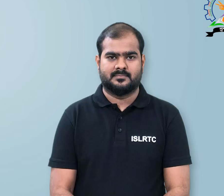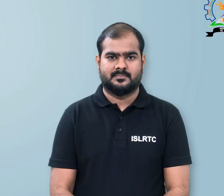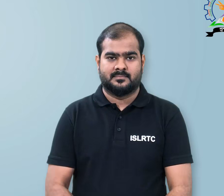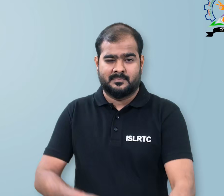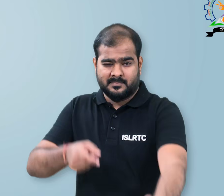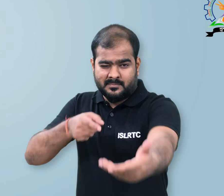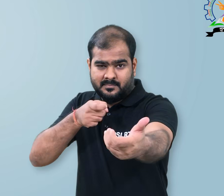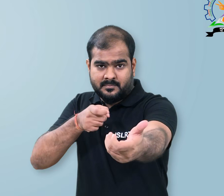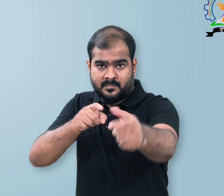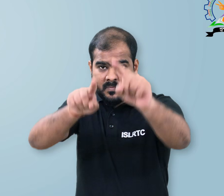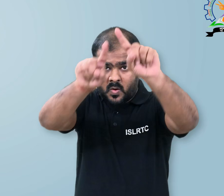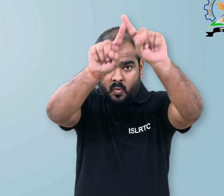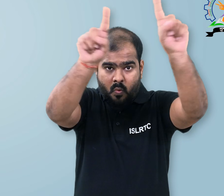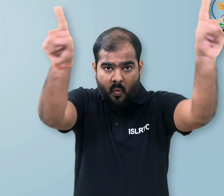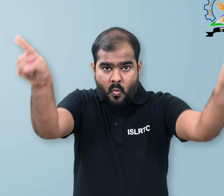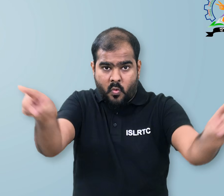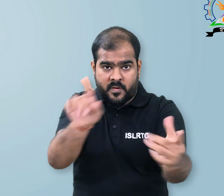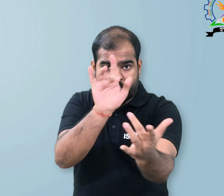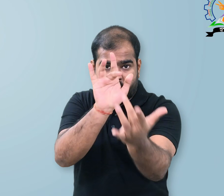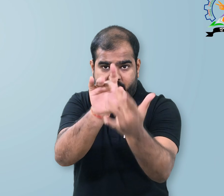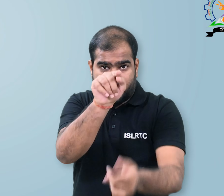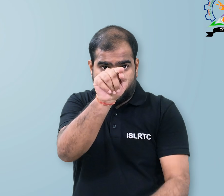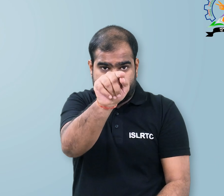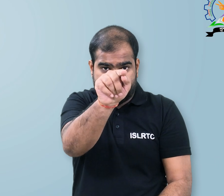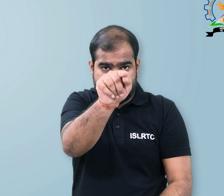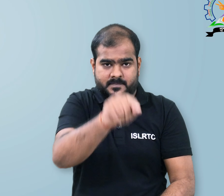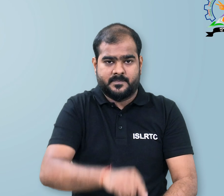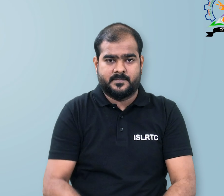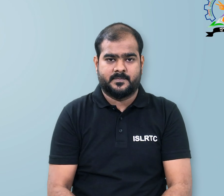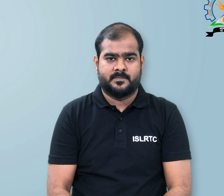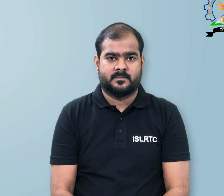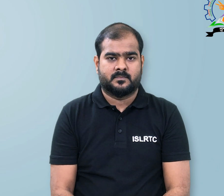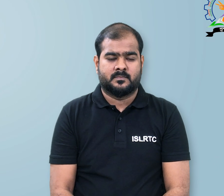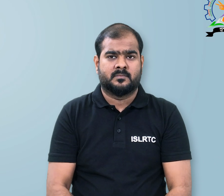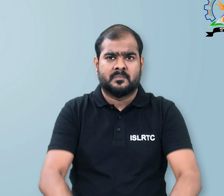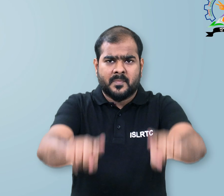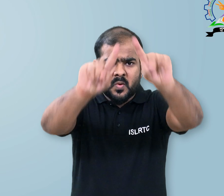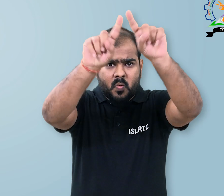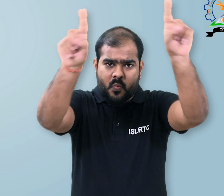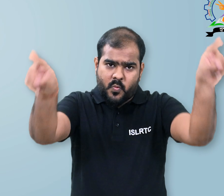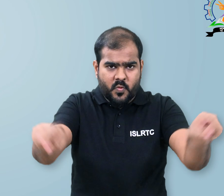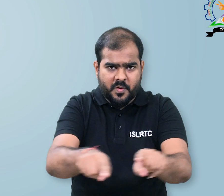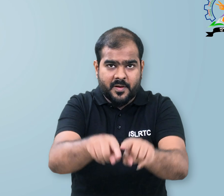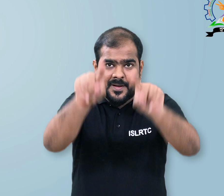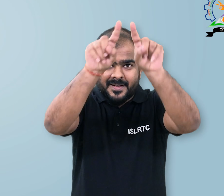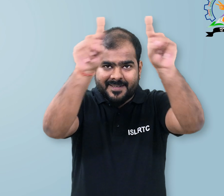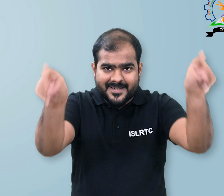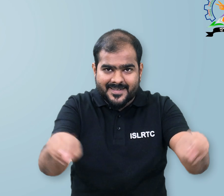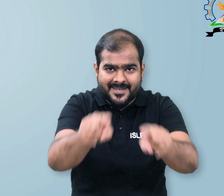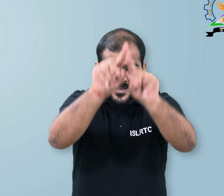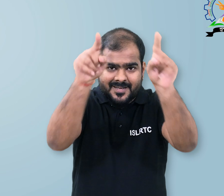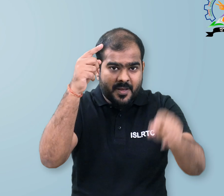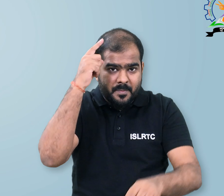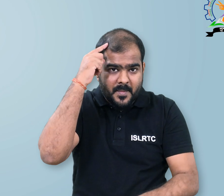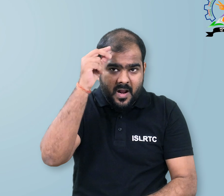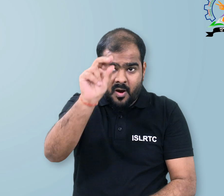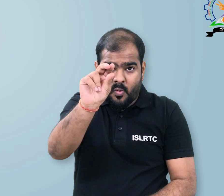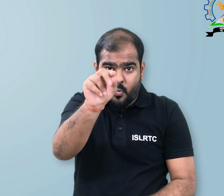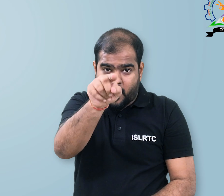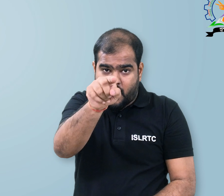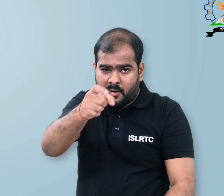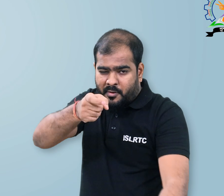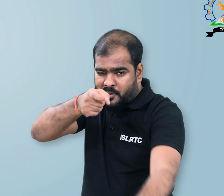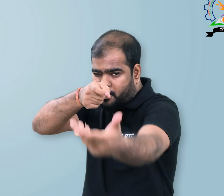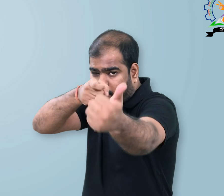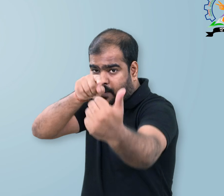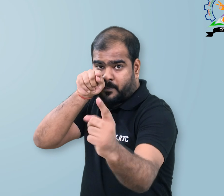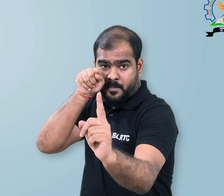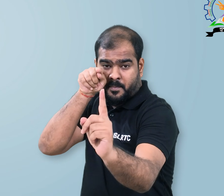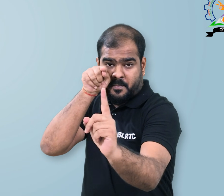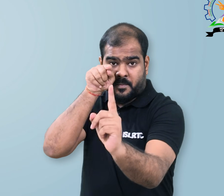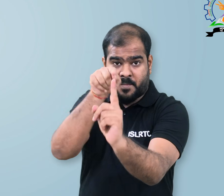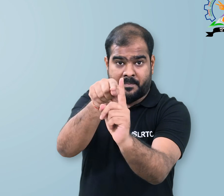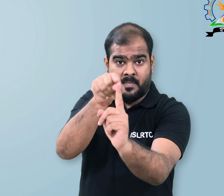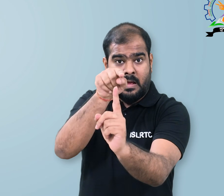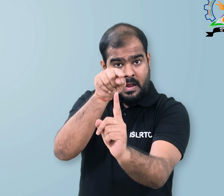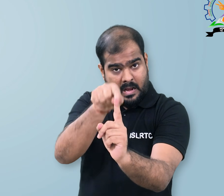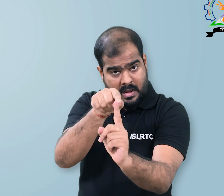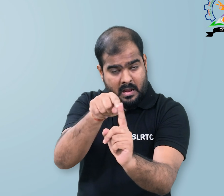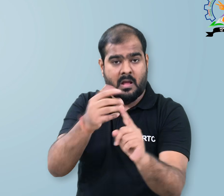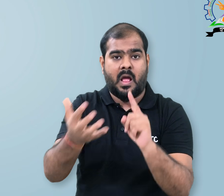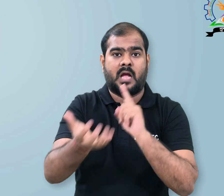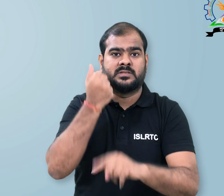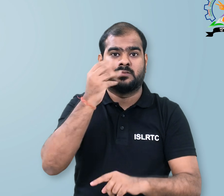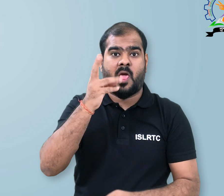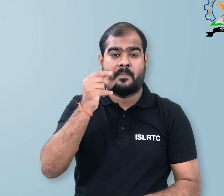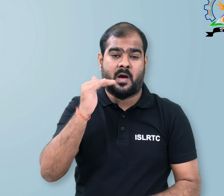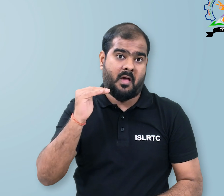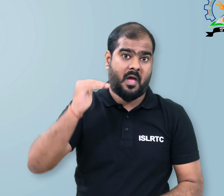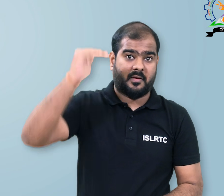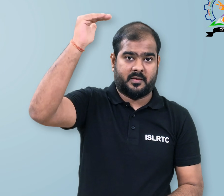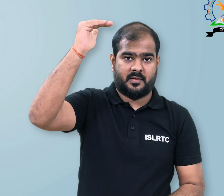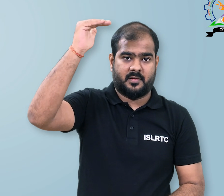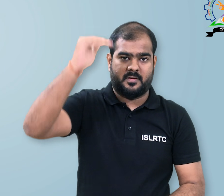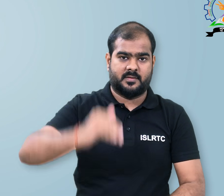Bull’s Eye Bull’s-eye: The central, most valuable scoring area of a target in shooting sports.